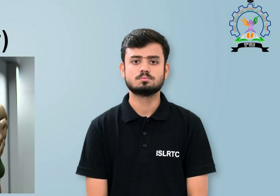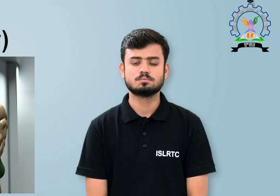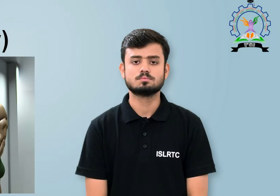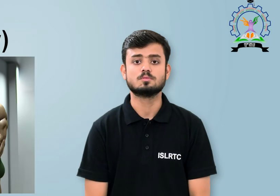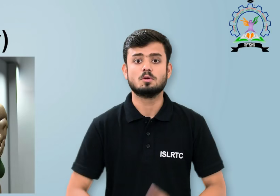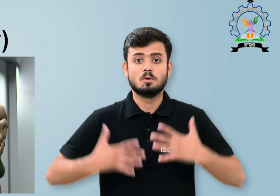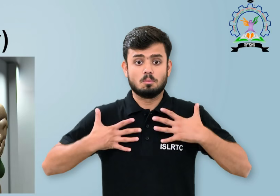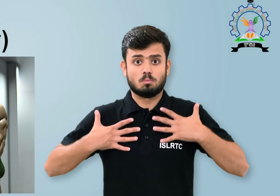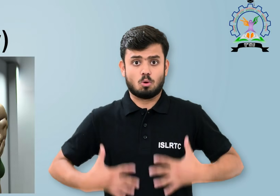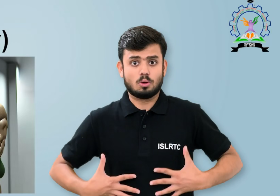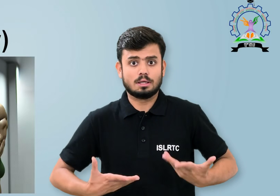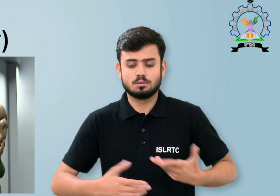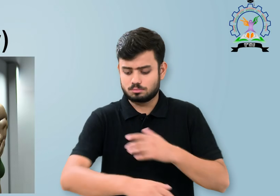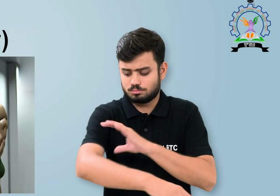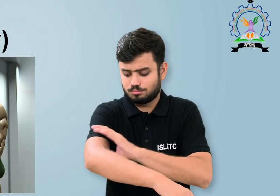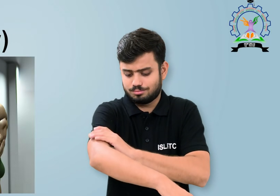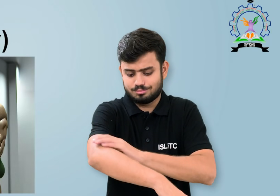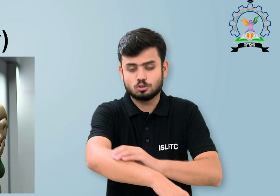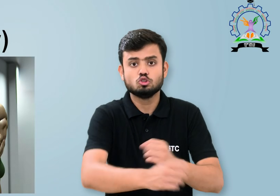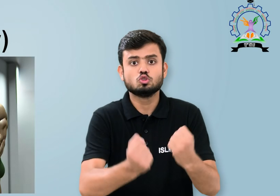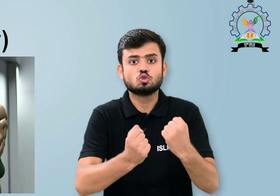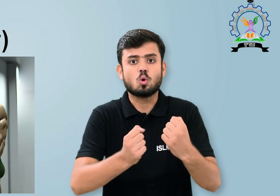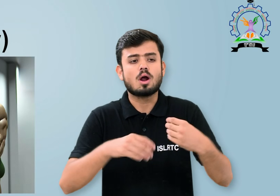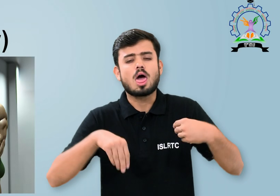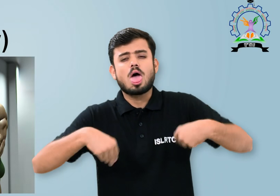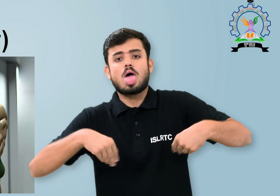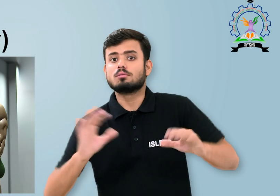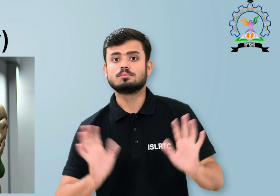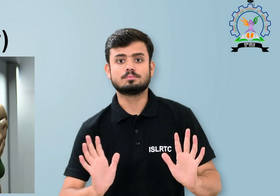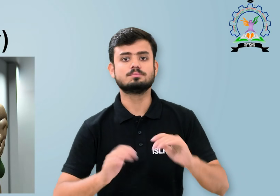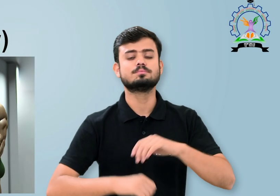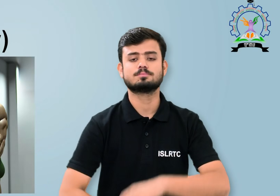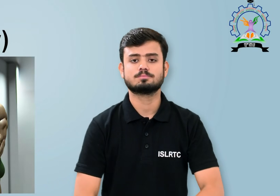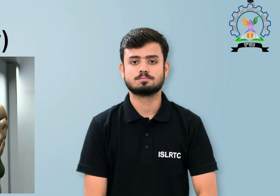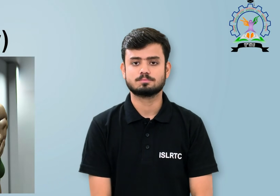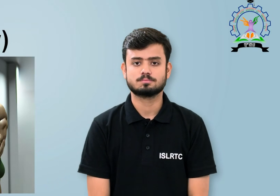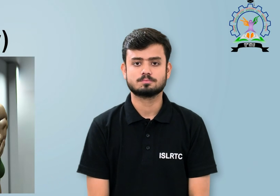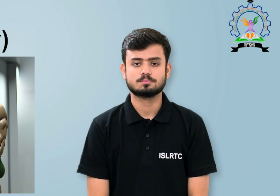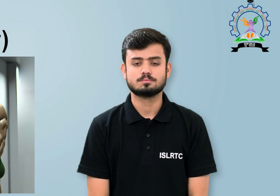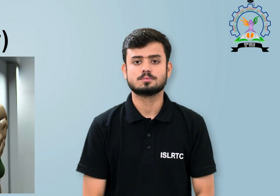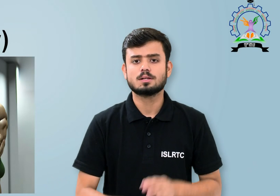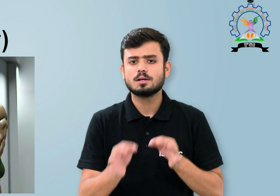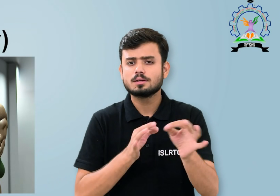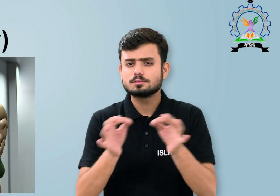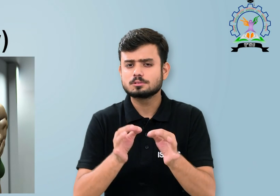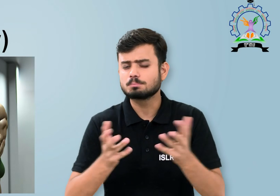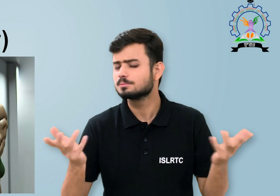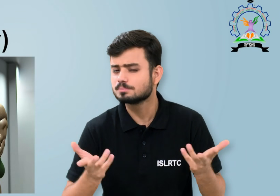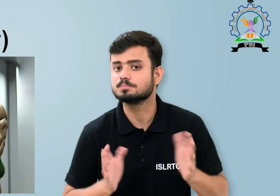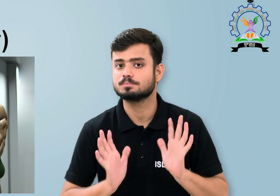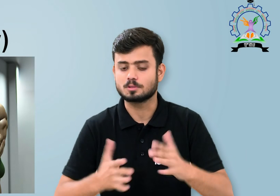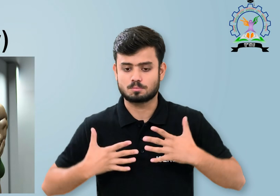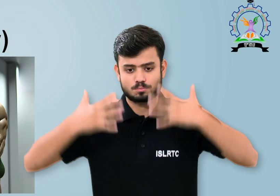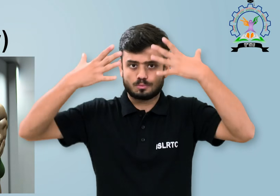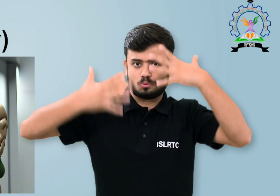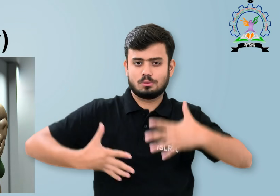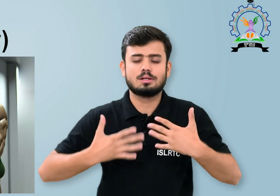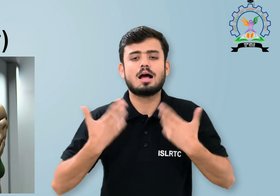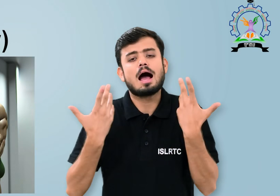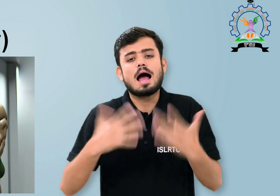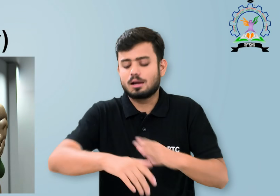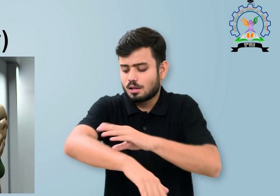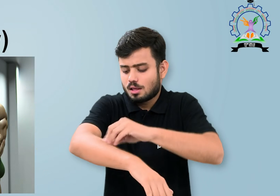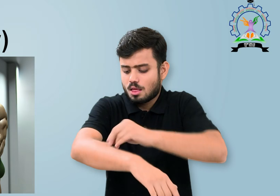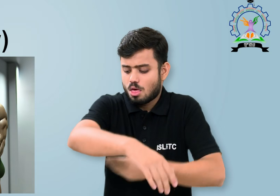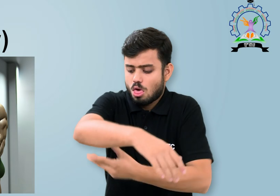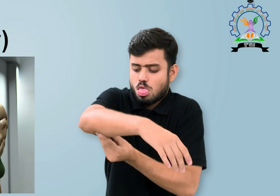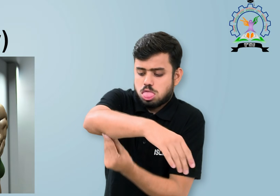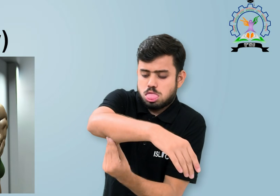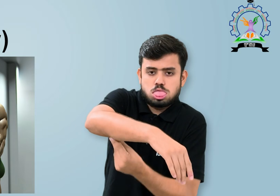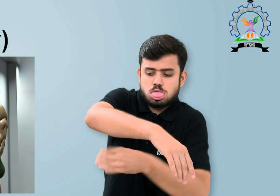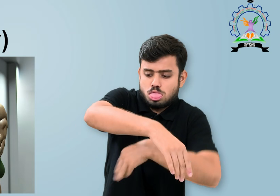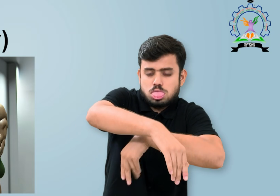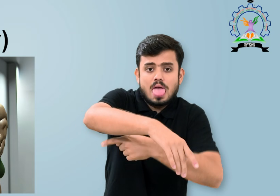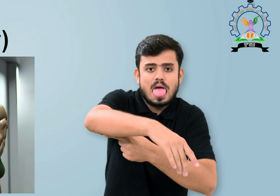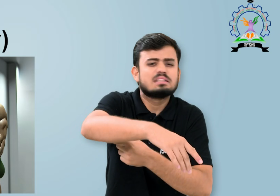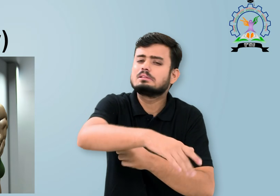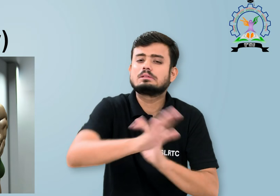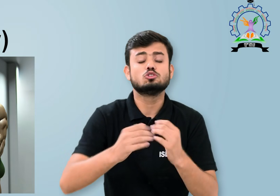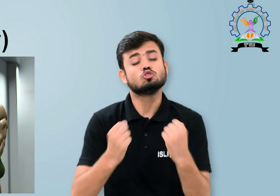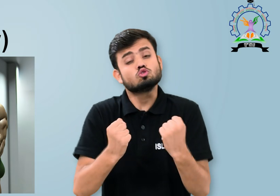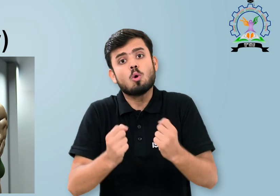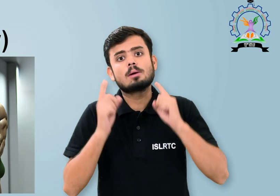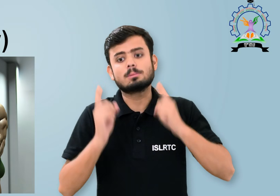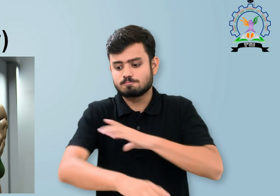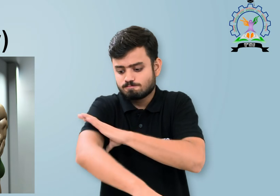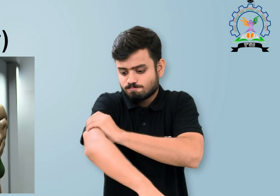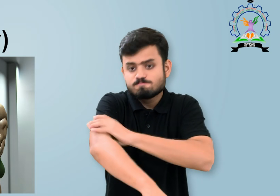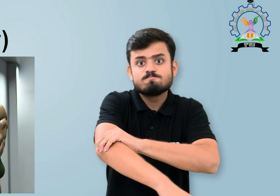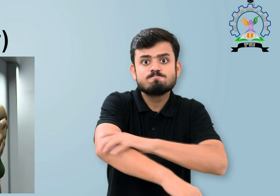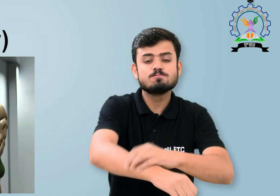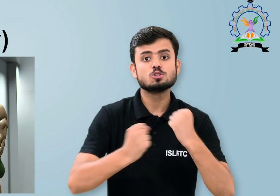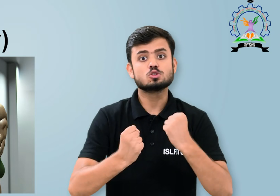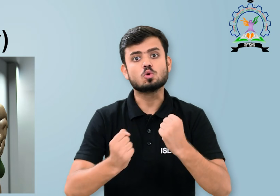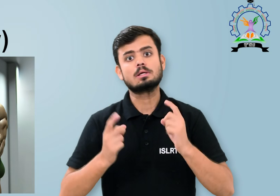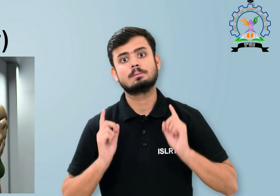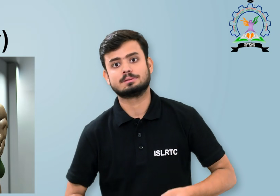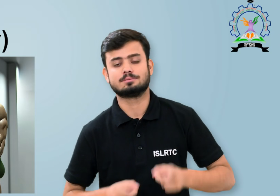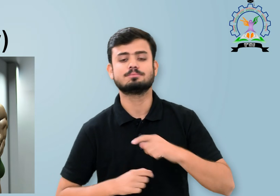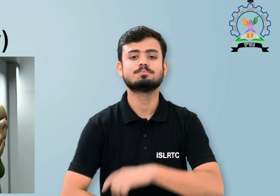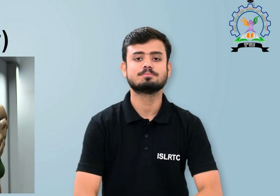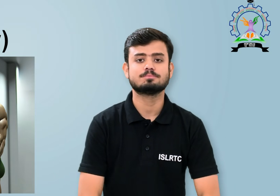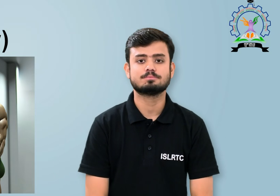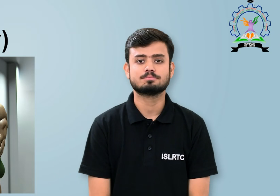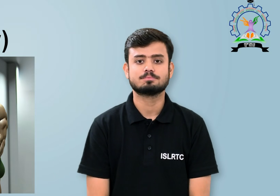Tone (Body) It is the healthy tightness of the body, especially the muscles.